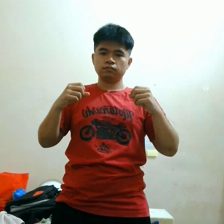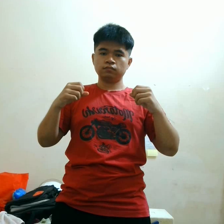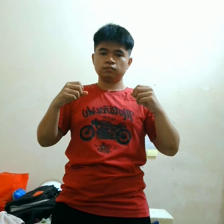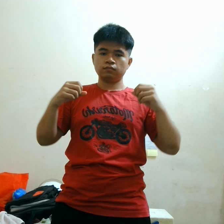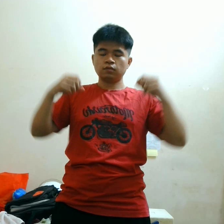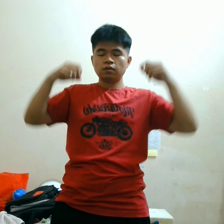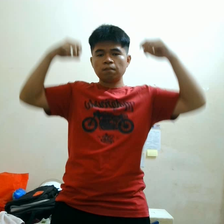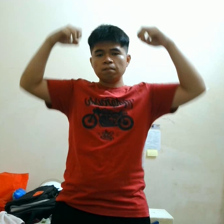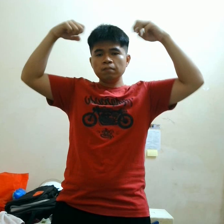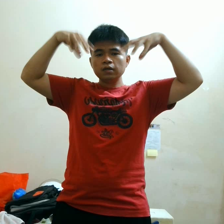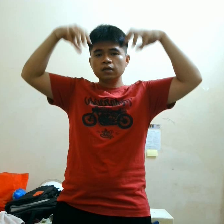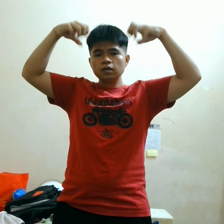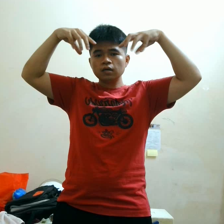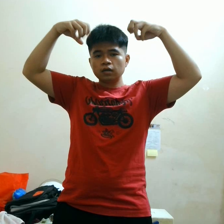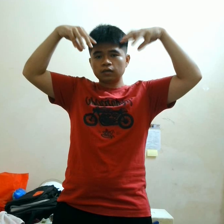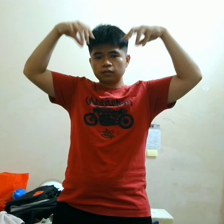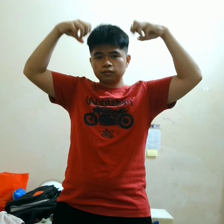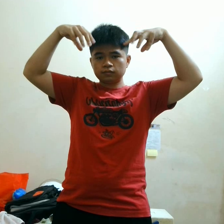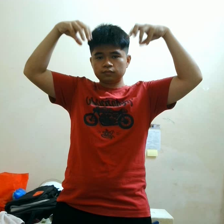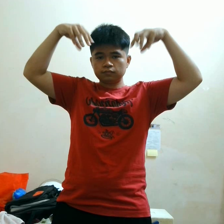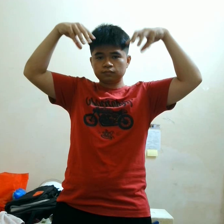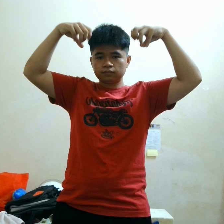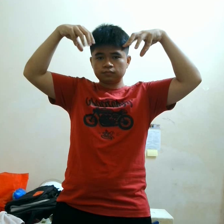mua